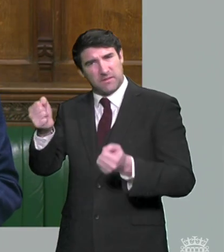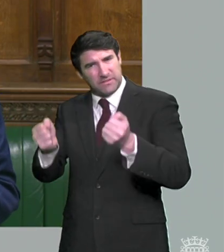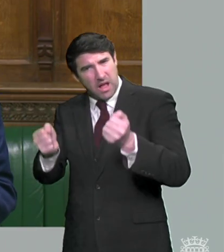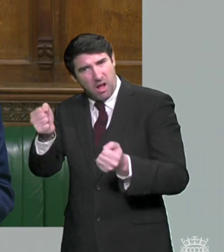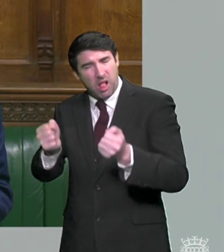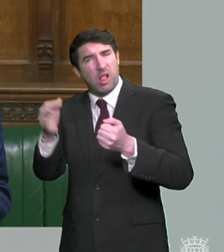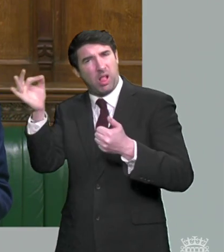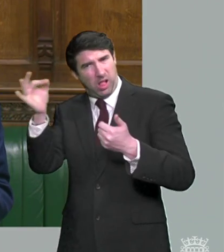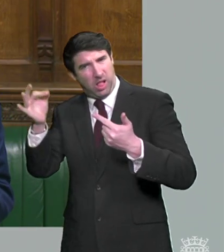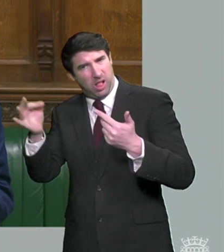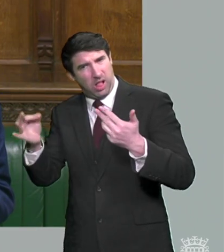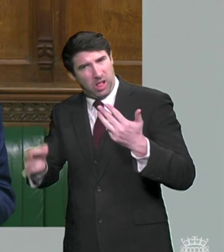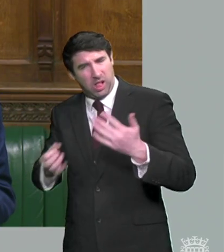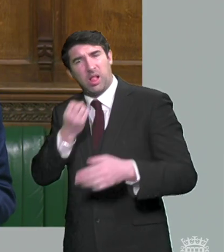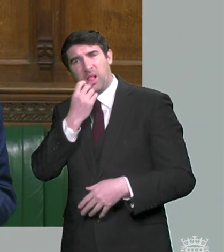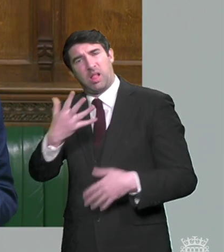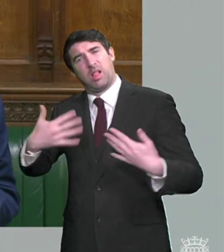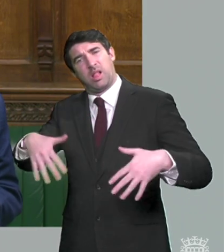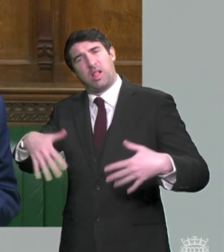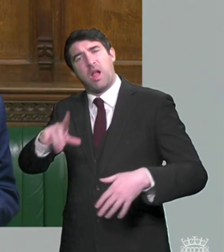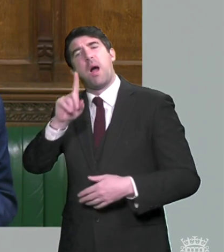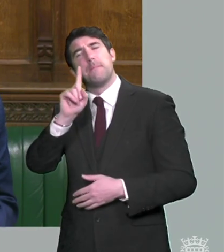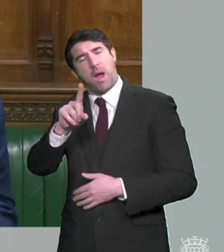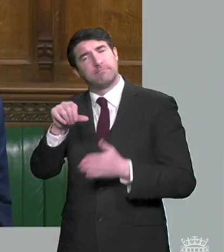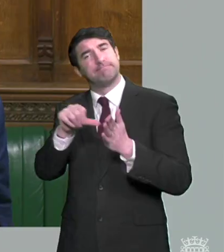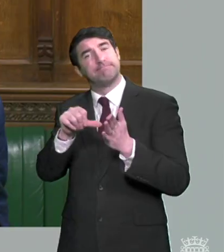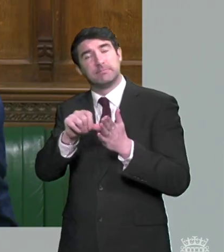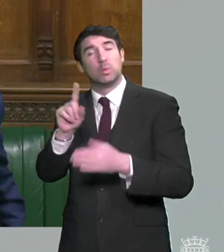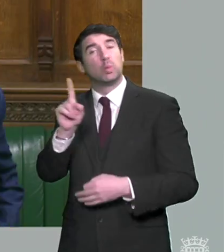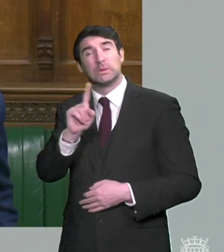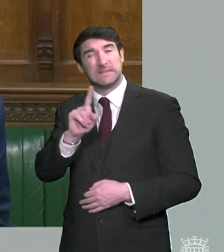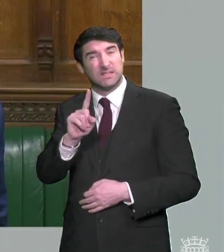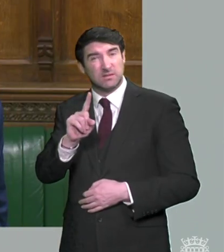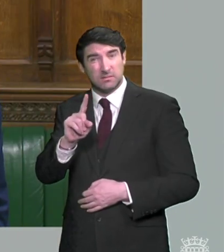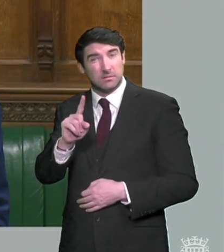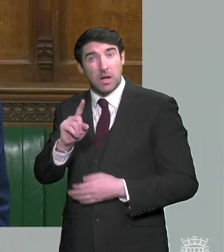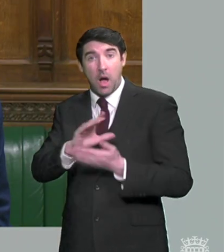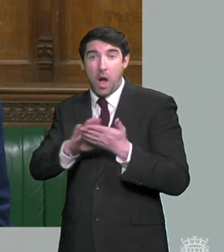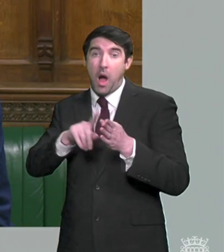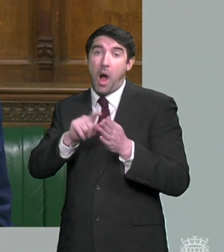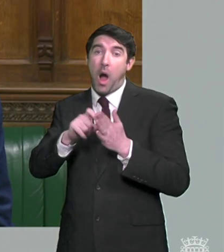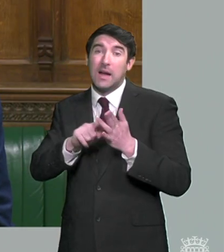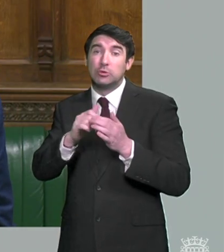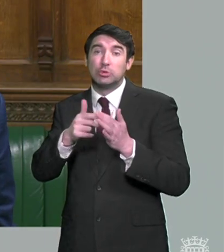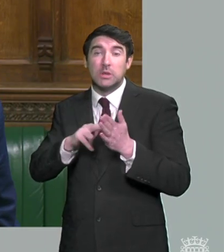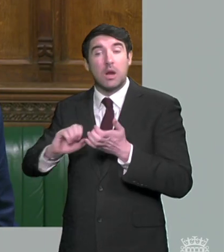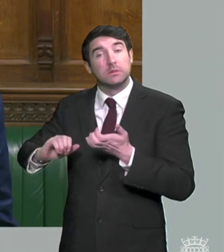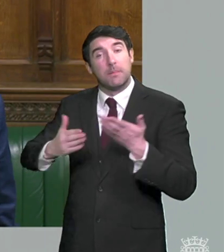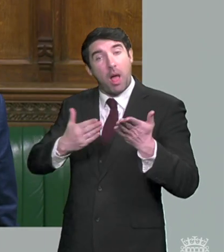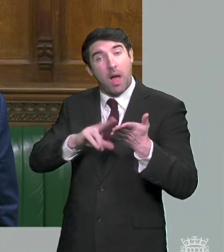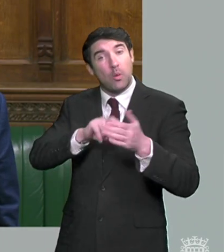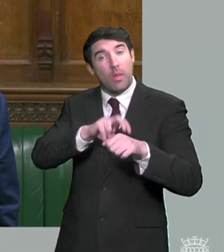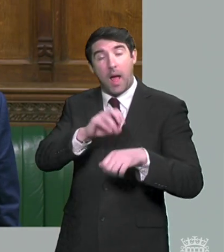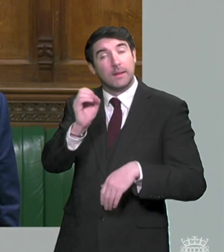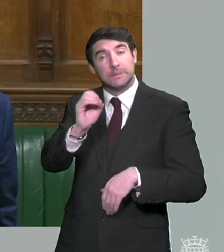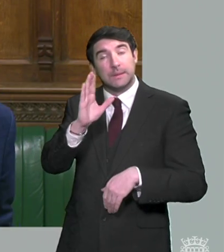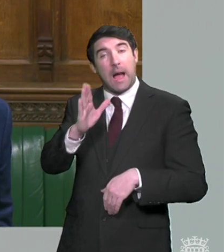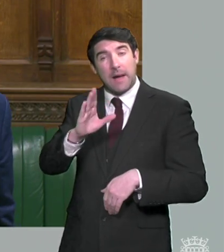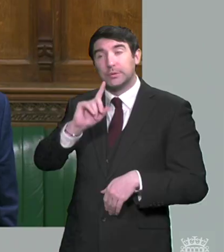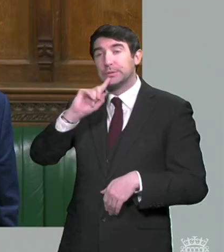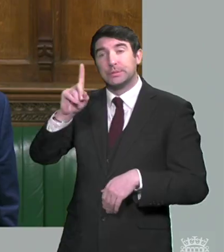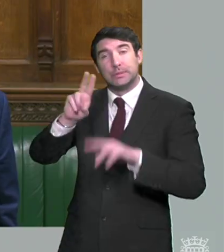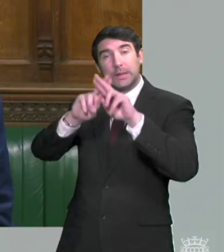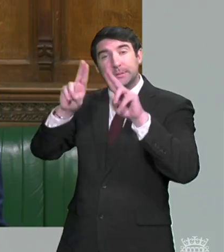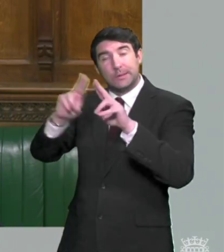Is there not a real problem, because there is no supply of hydrogen in Northern Ireland and all of it has to be imported?